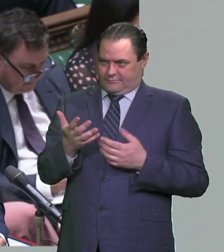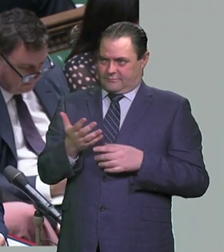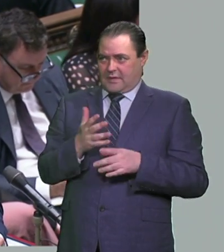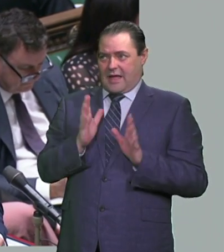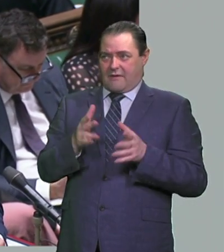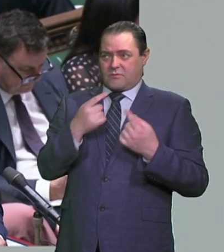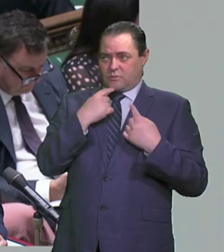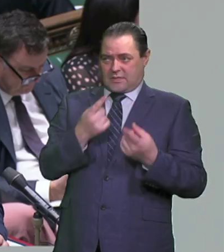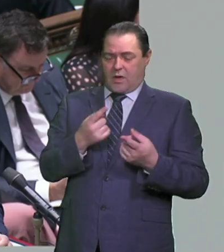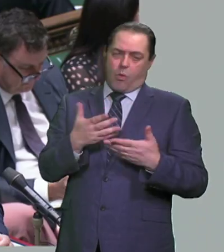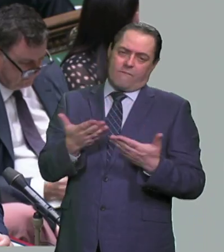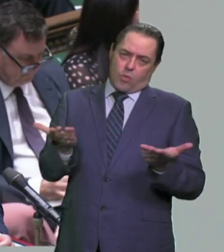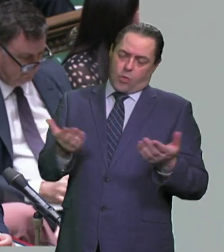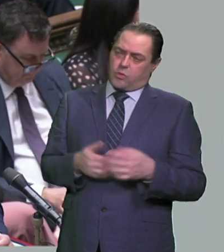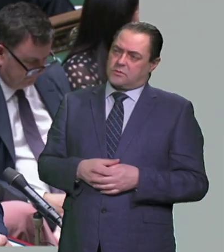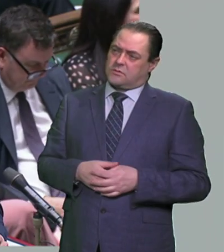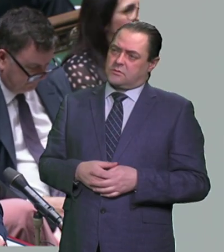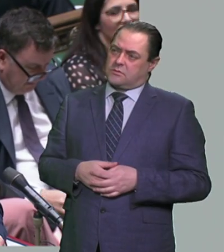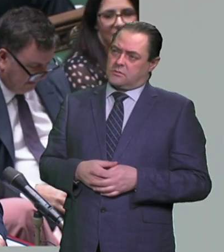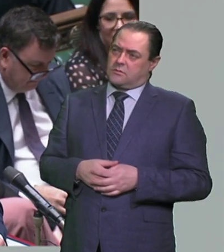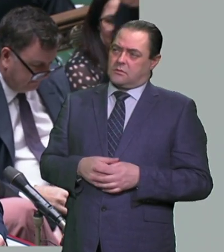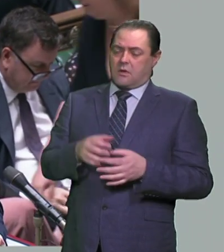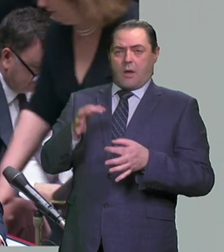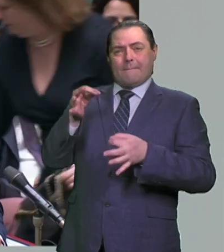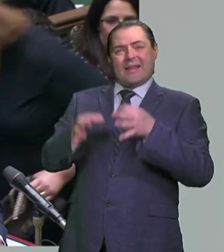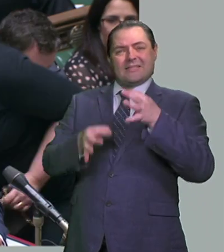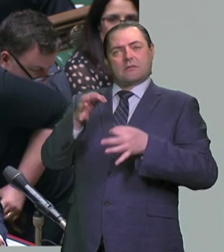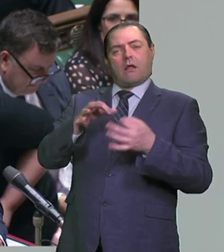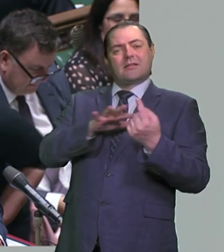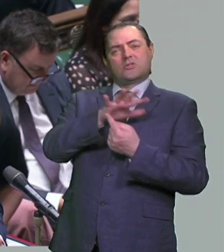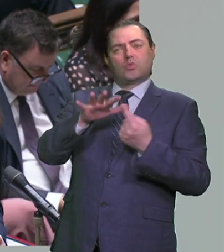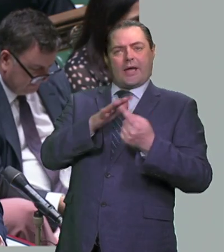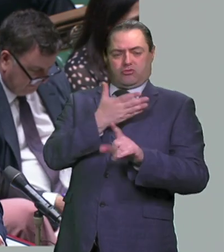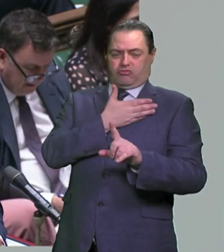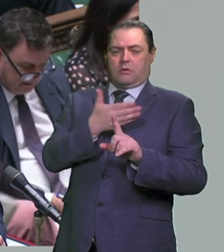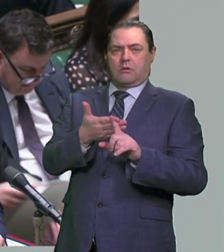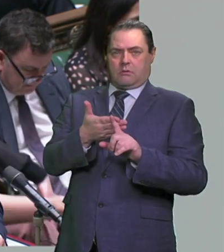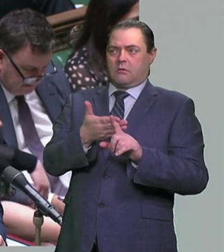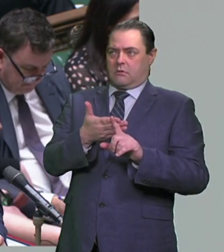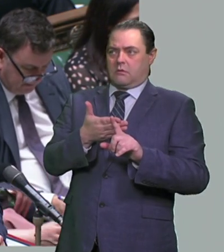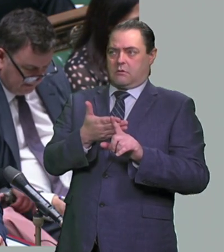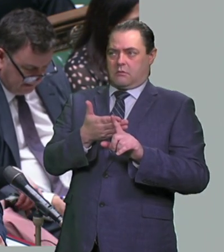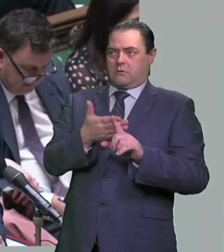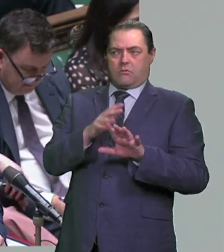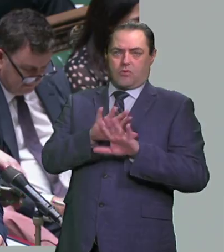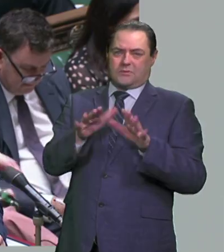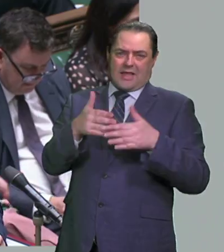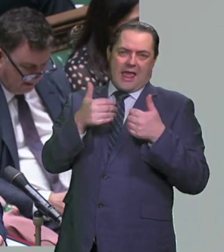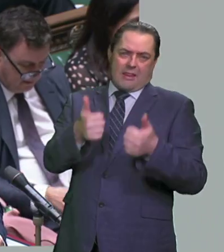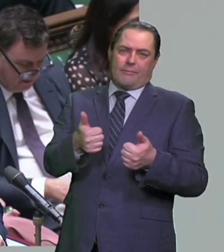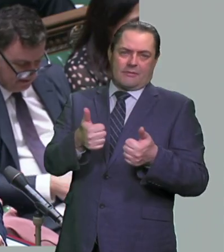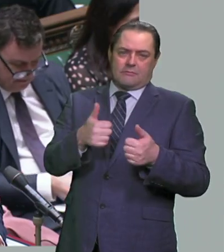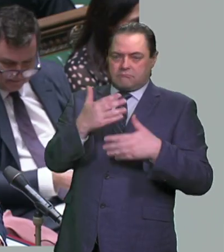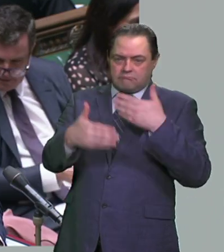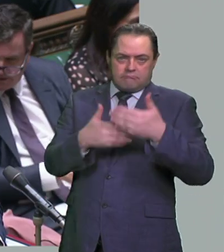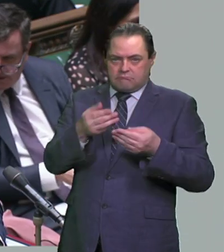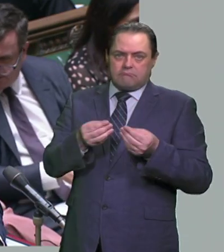It is undoubtedly the case that the political turmoil of the last several years has been unhelpful.